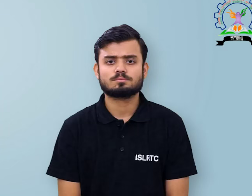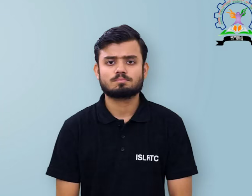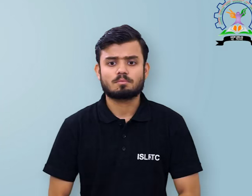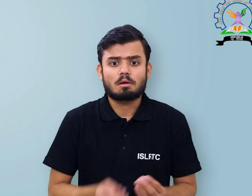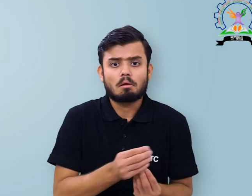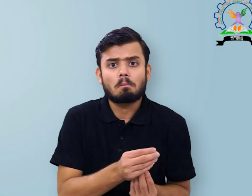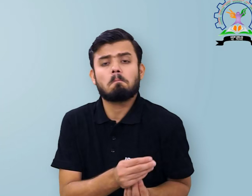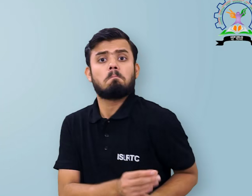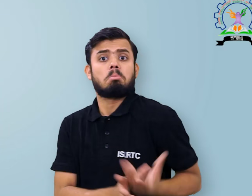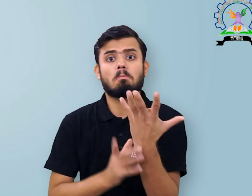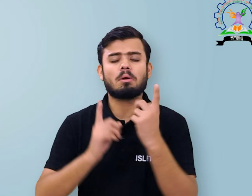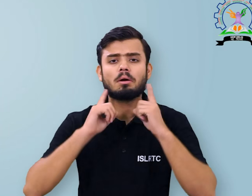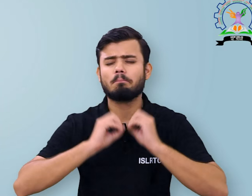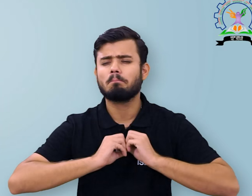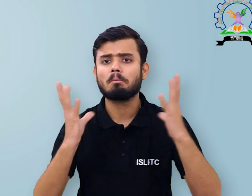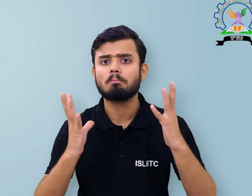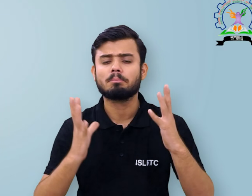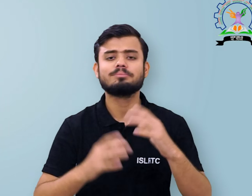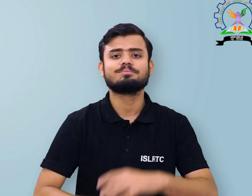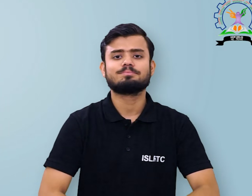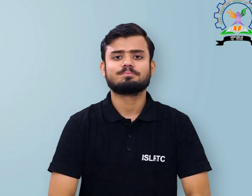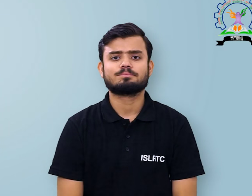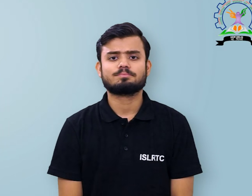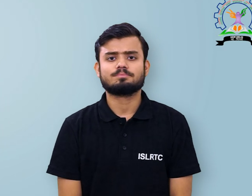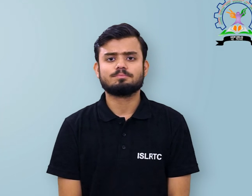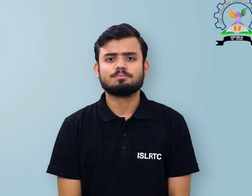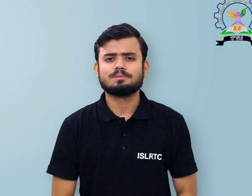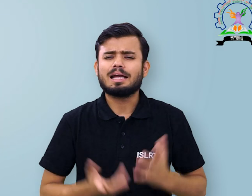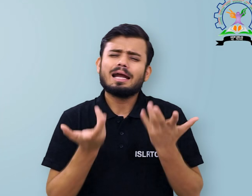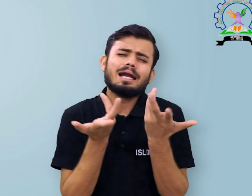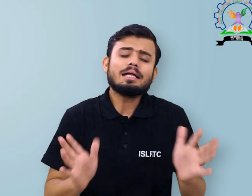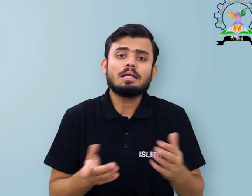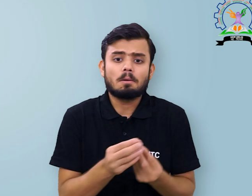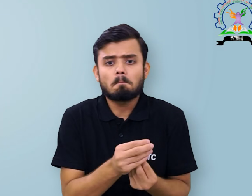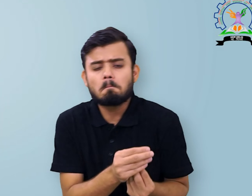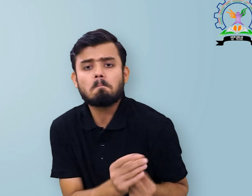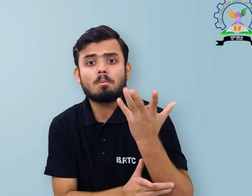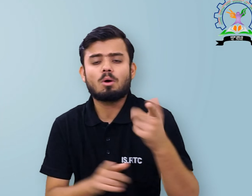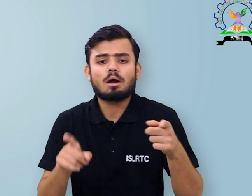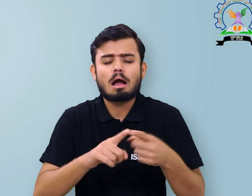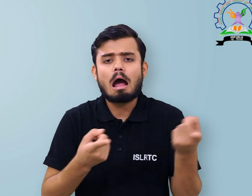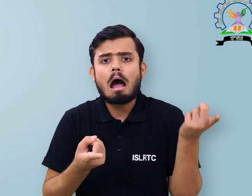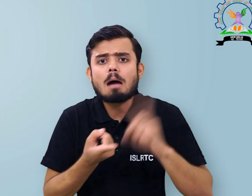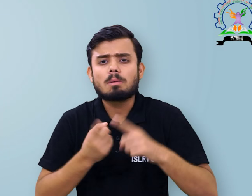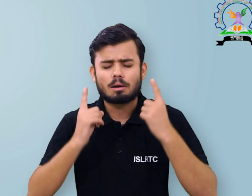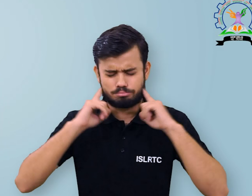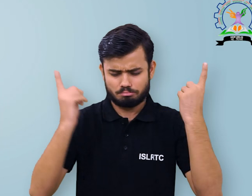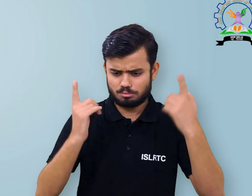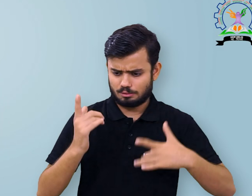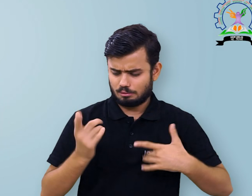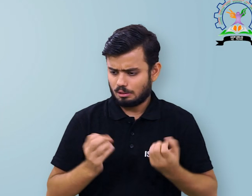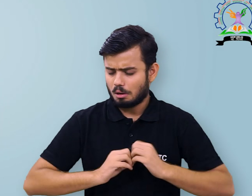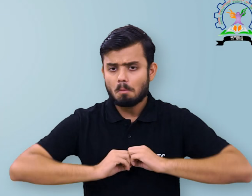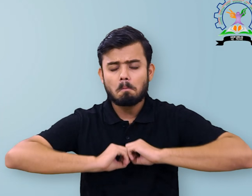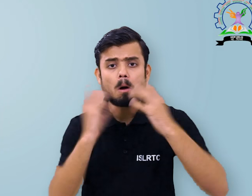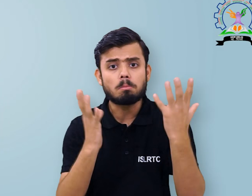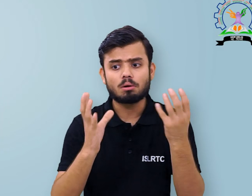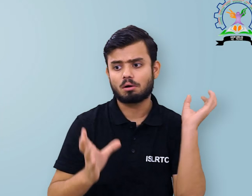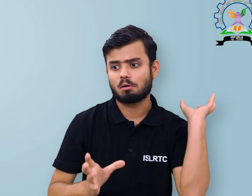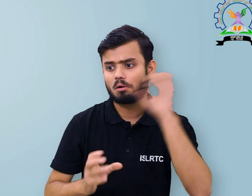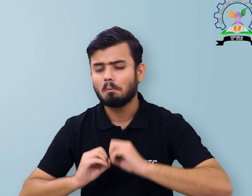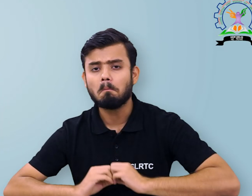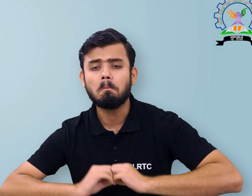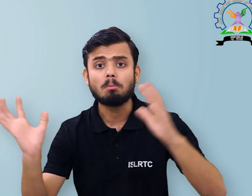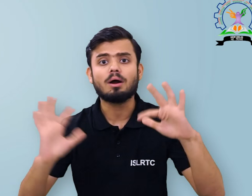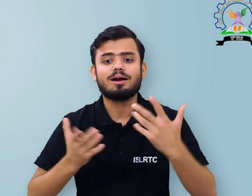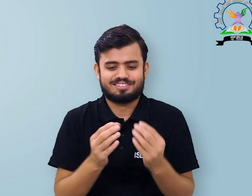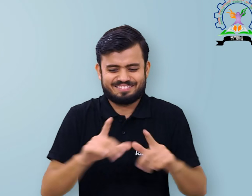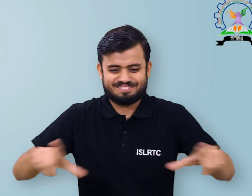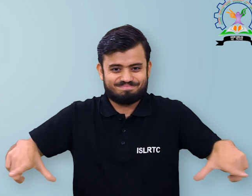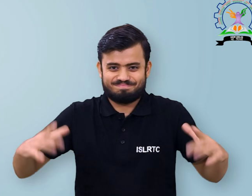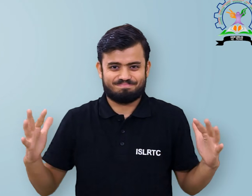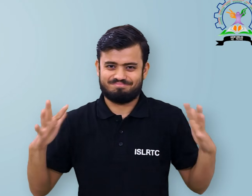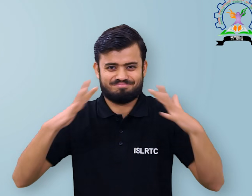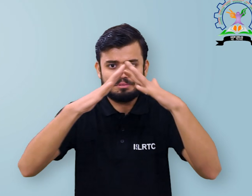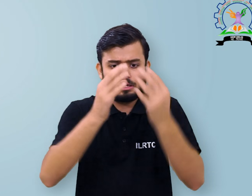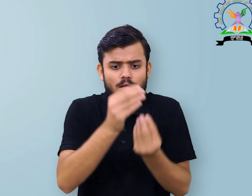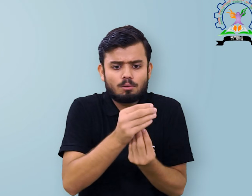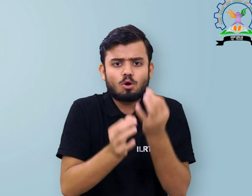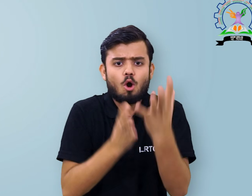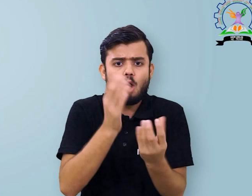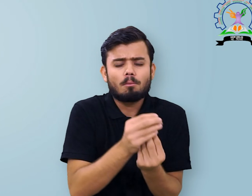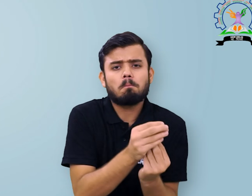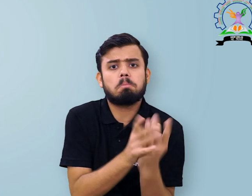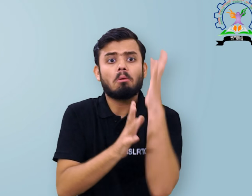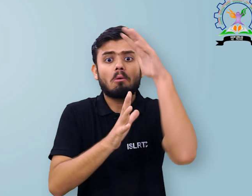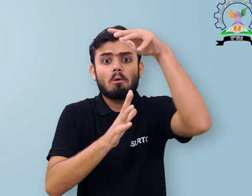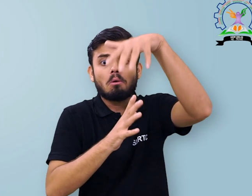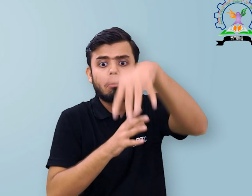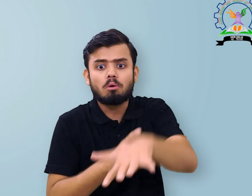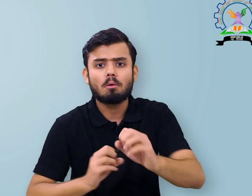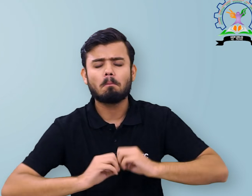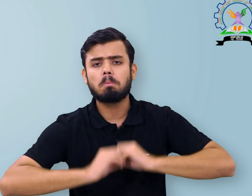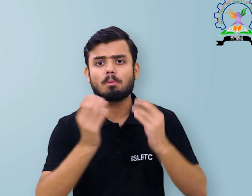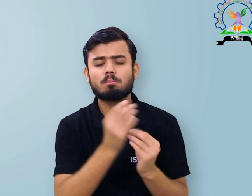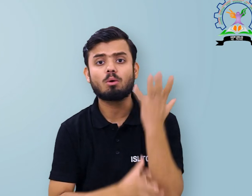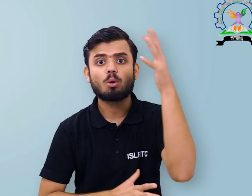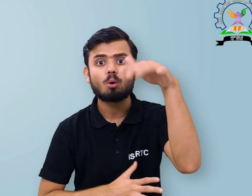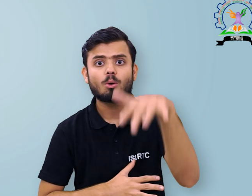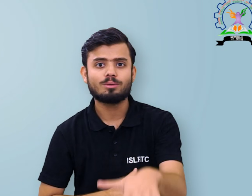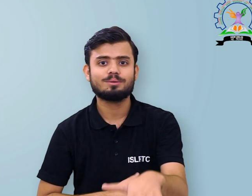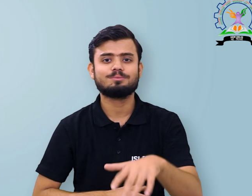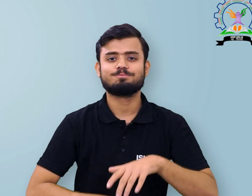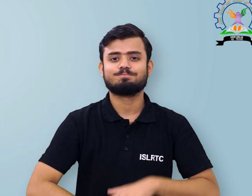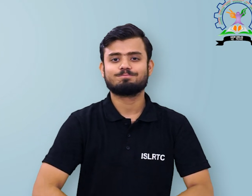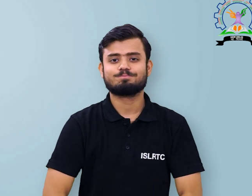Eruption A sudden outbreak of something, typically something unwelcome or noisy.